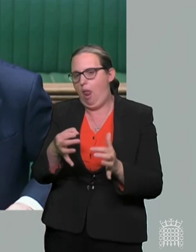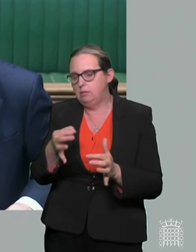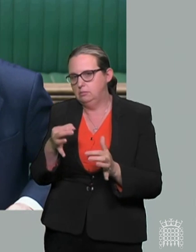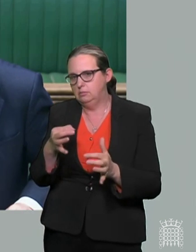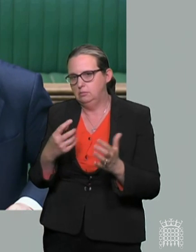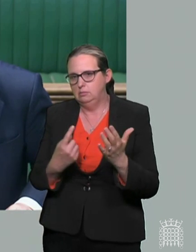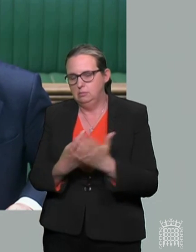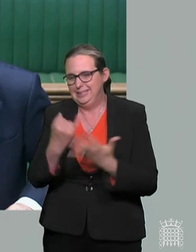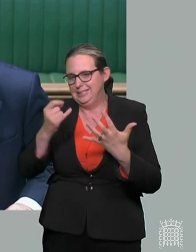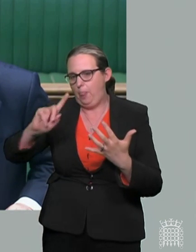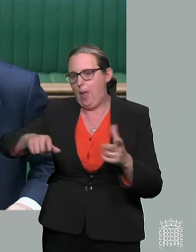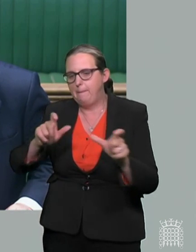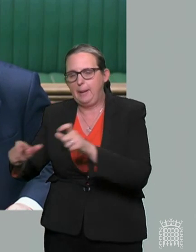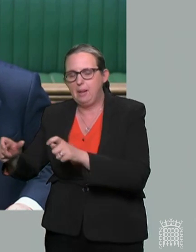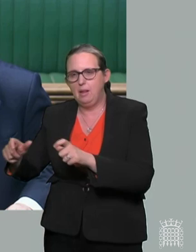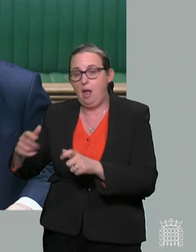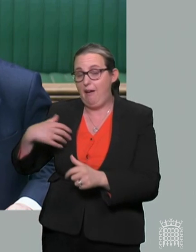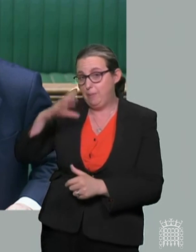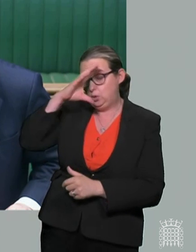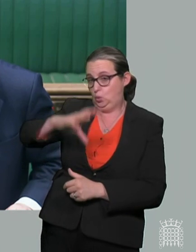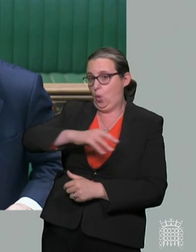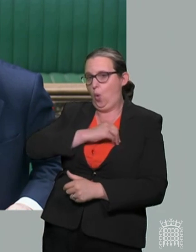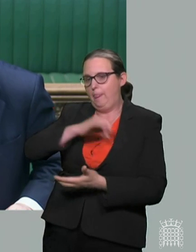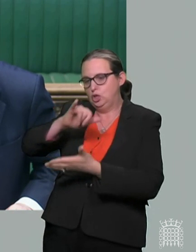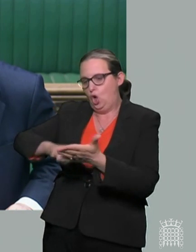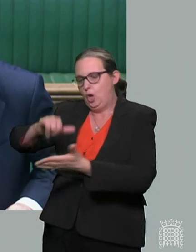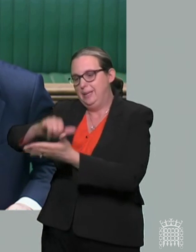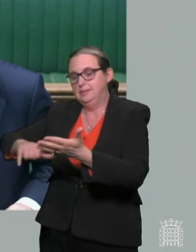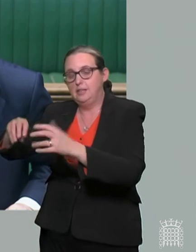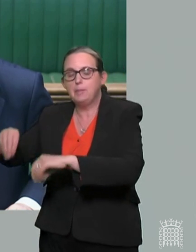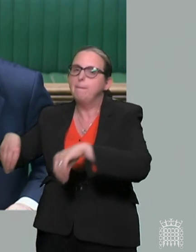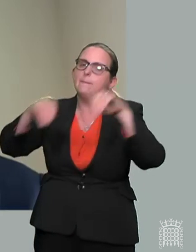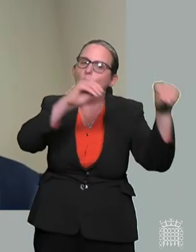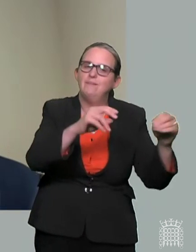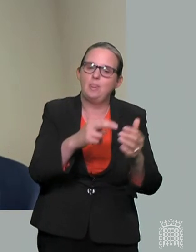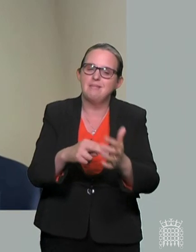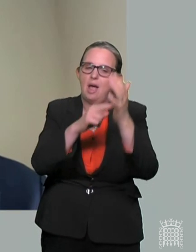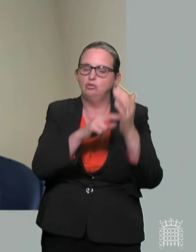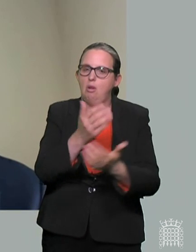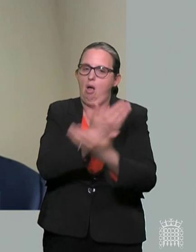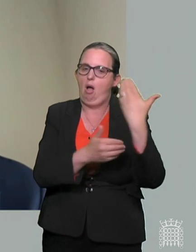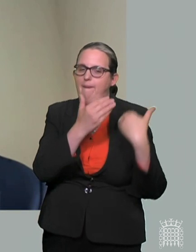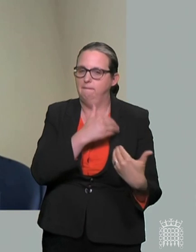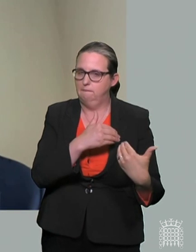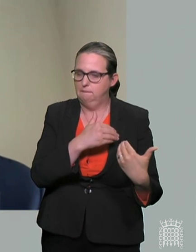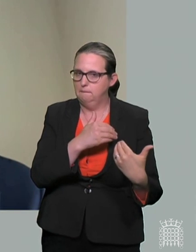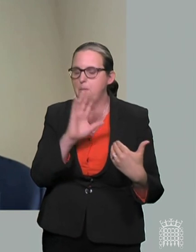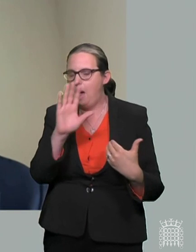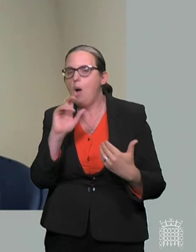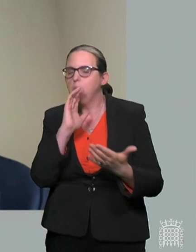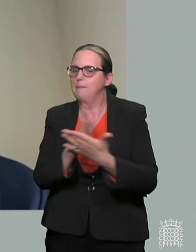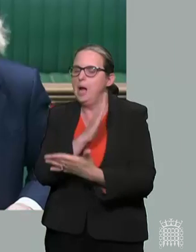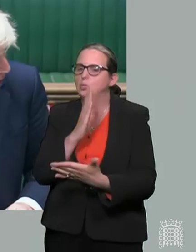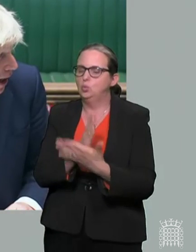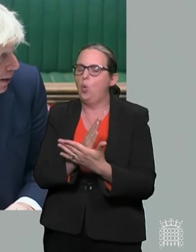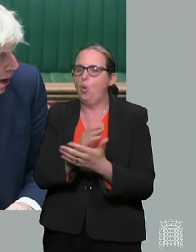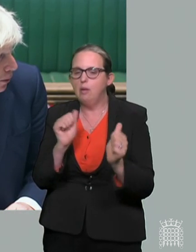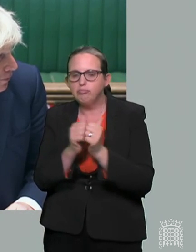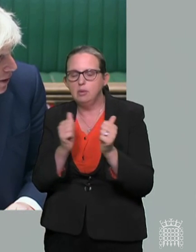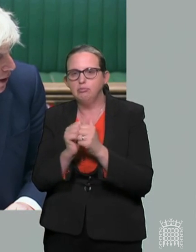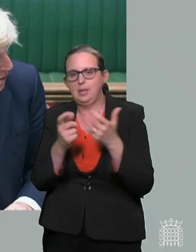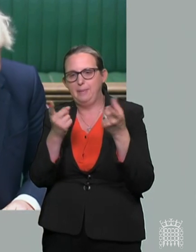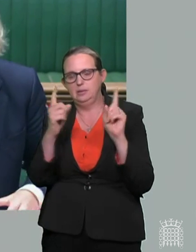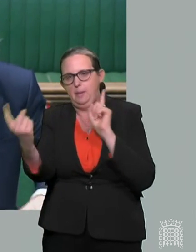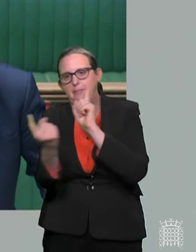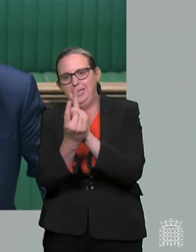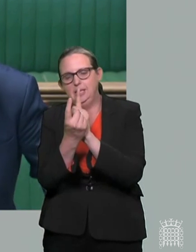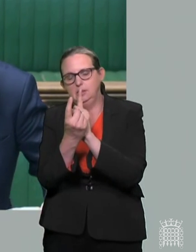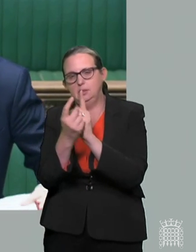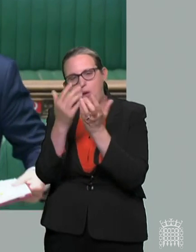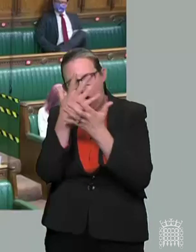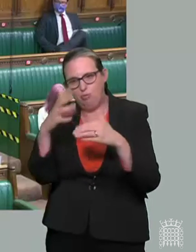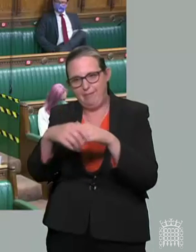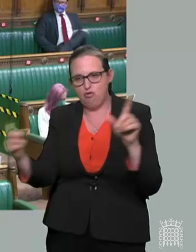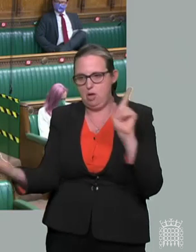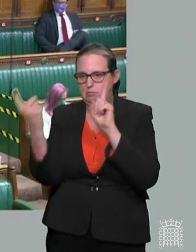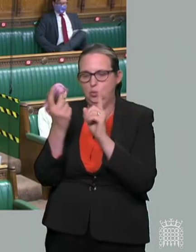I am told that the documents in question have been transferred to the National Archives, but I will ensure that the relevant Minister meets my honourable Friend to discuss the matter further.